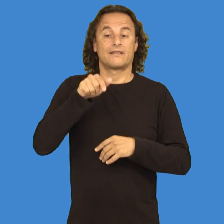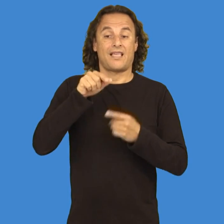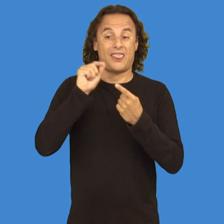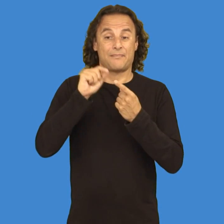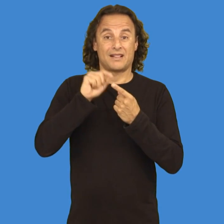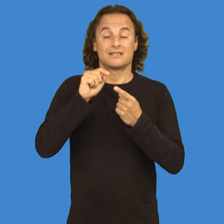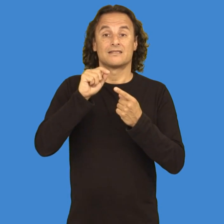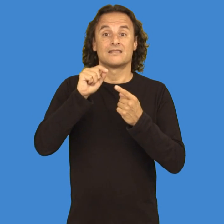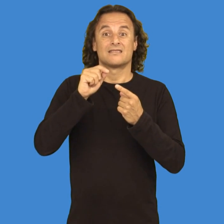diabetes